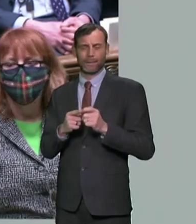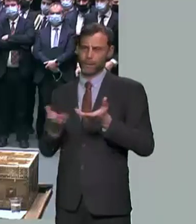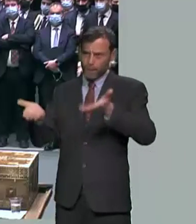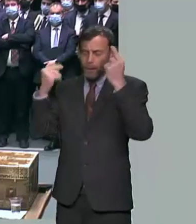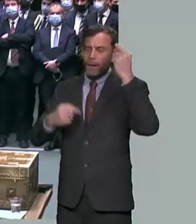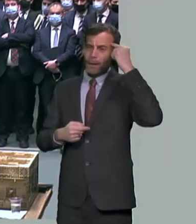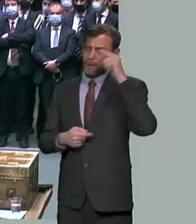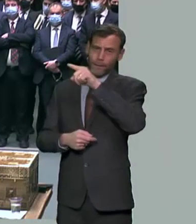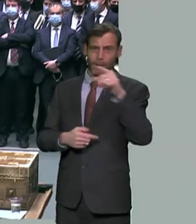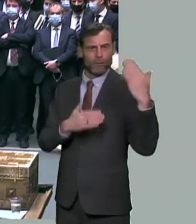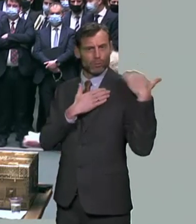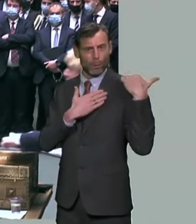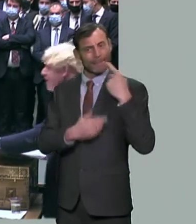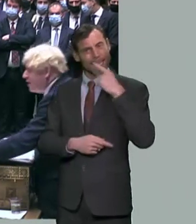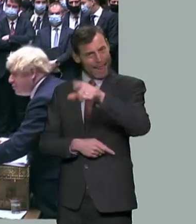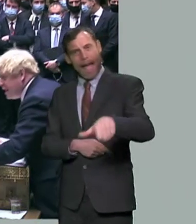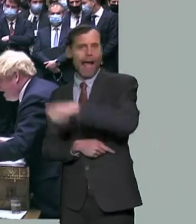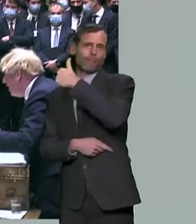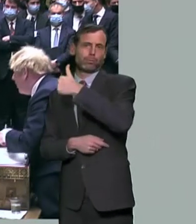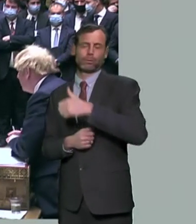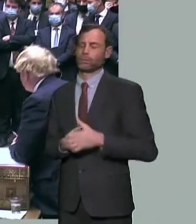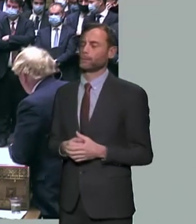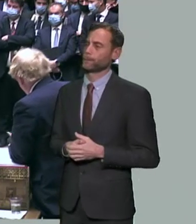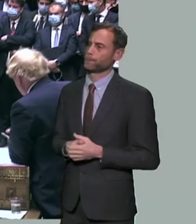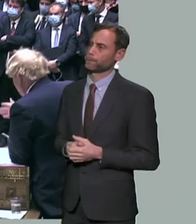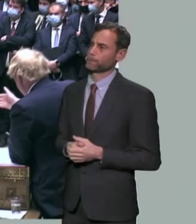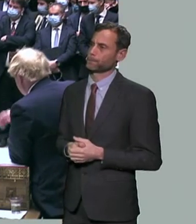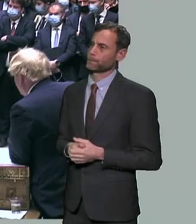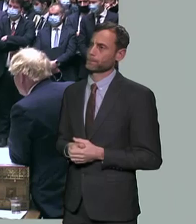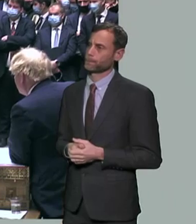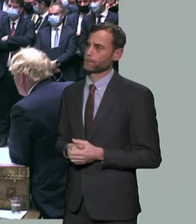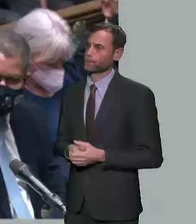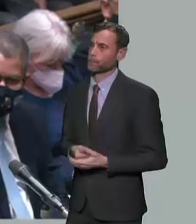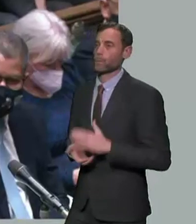I thank the right hon.